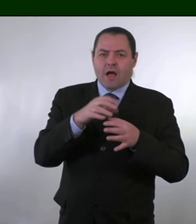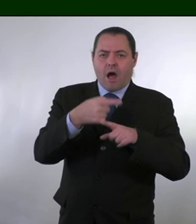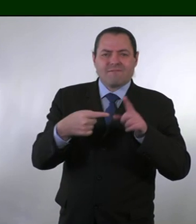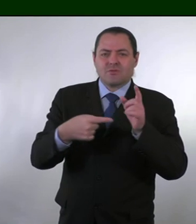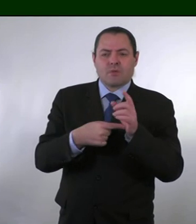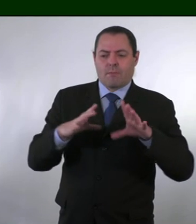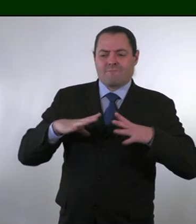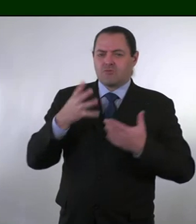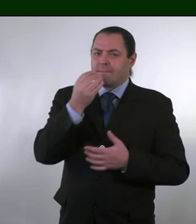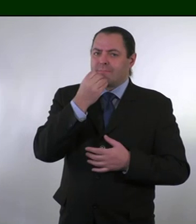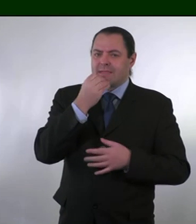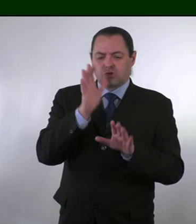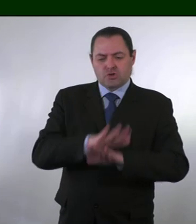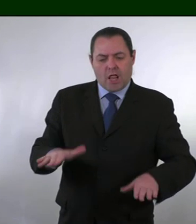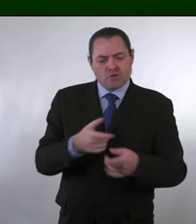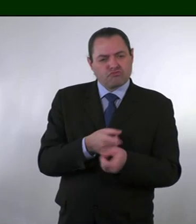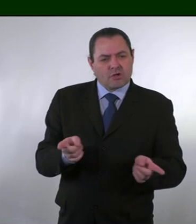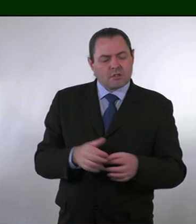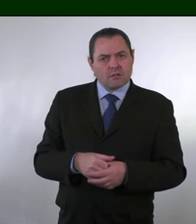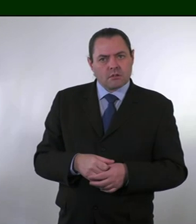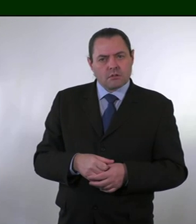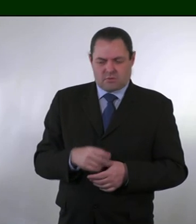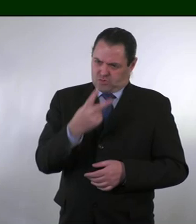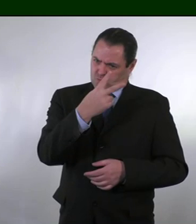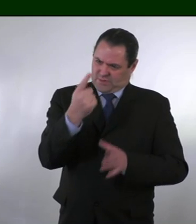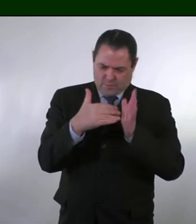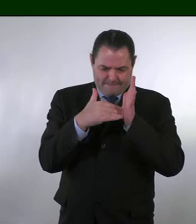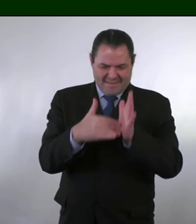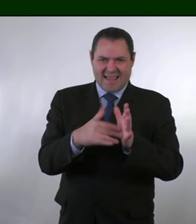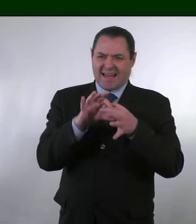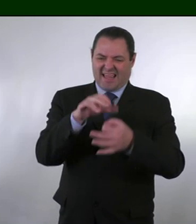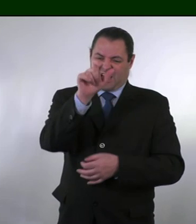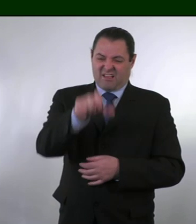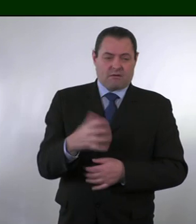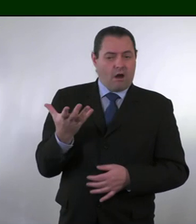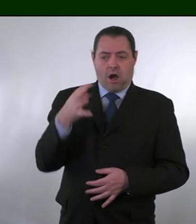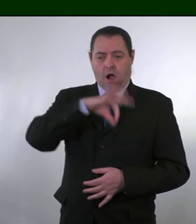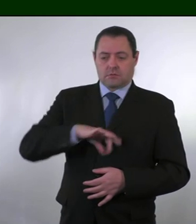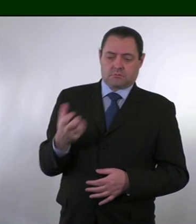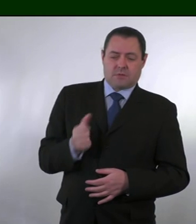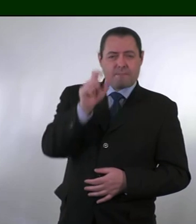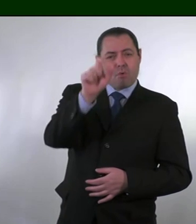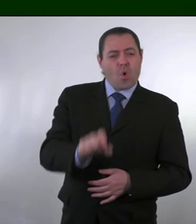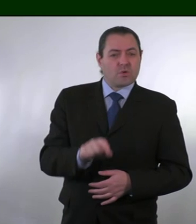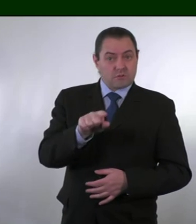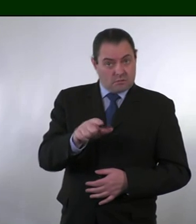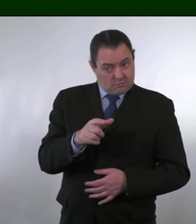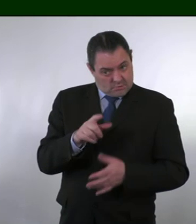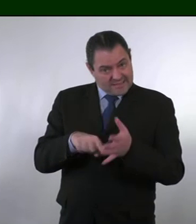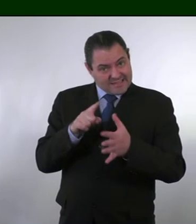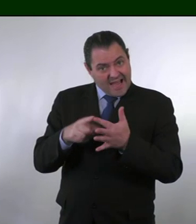Does the Prime Minister think that £21 million to a middleman was an acceptable use of taxpayers’ money?